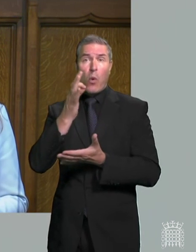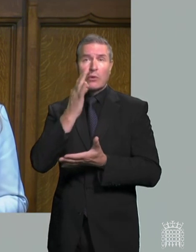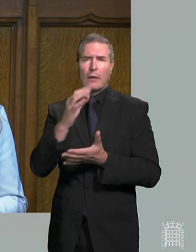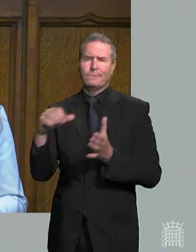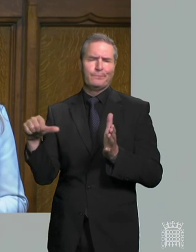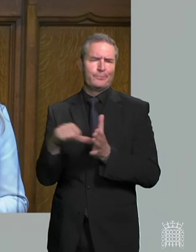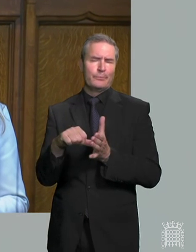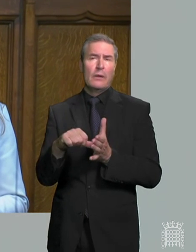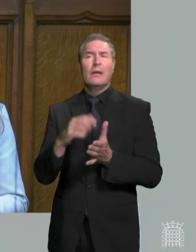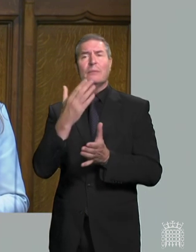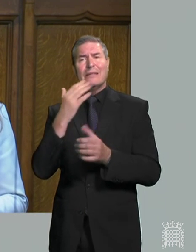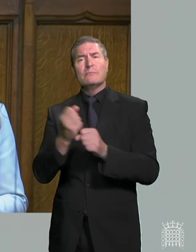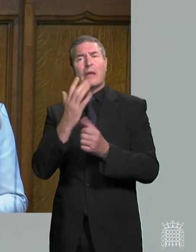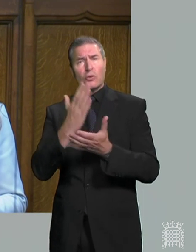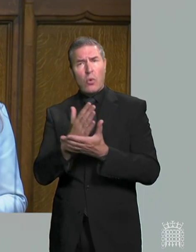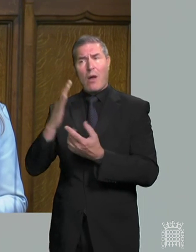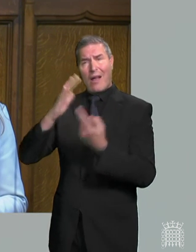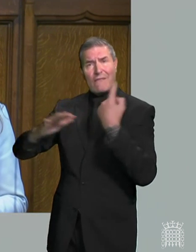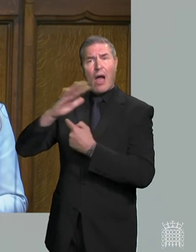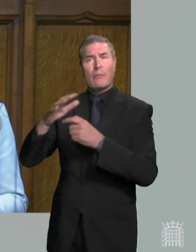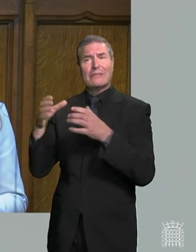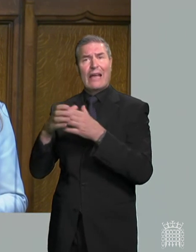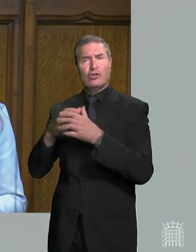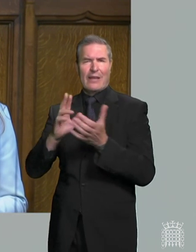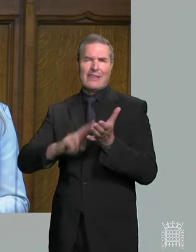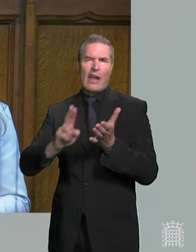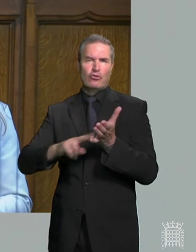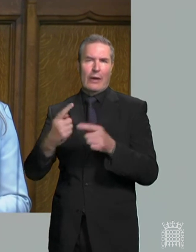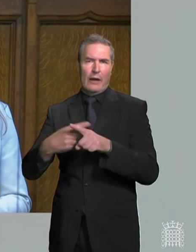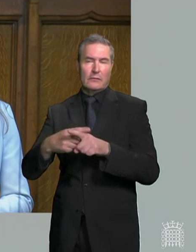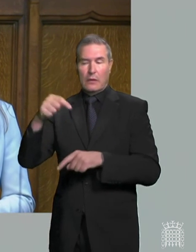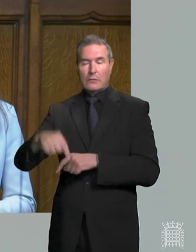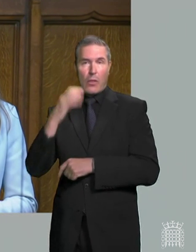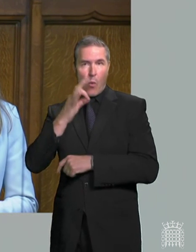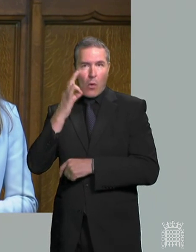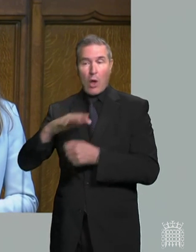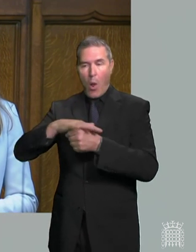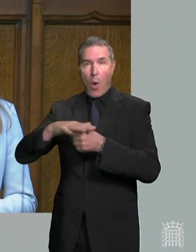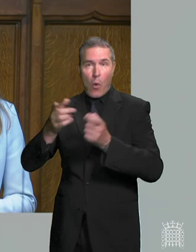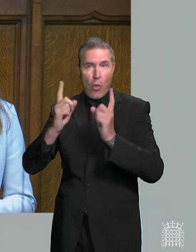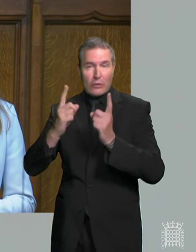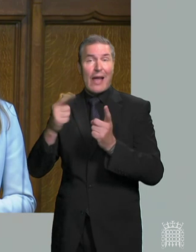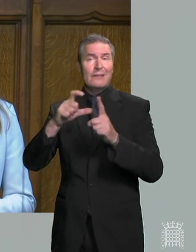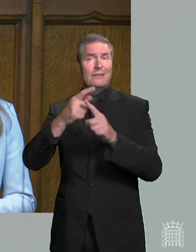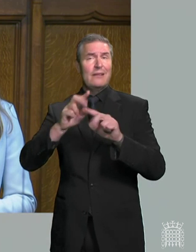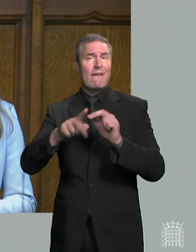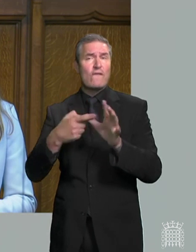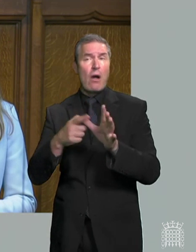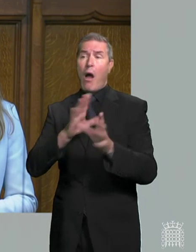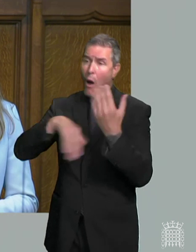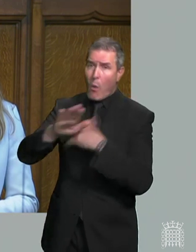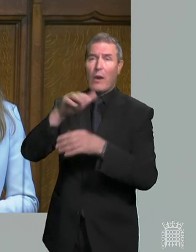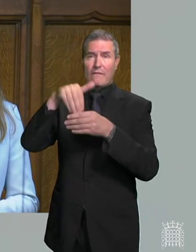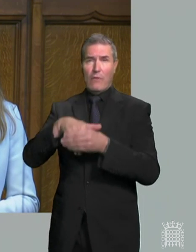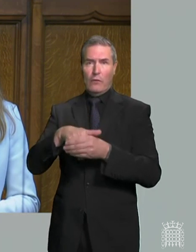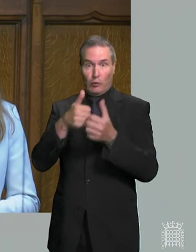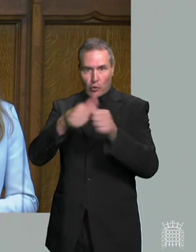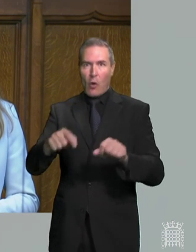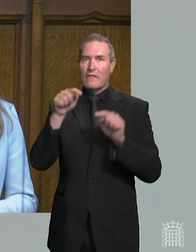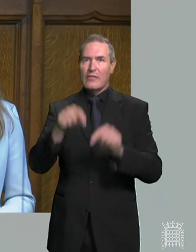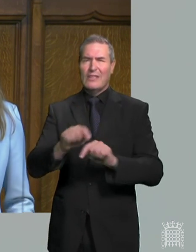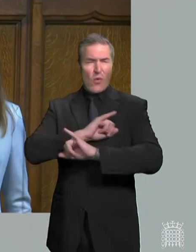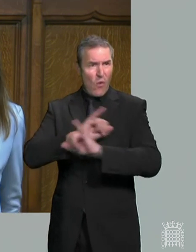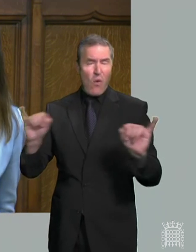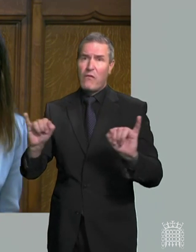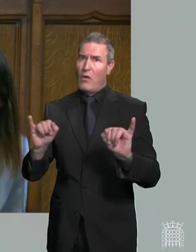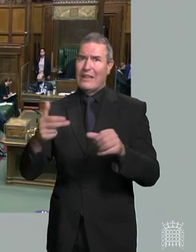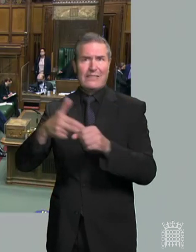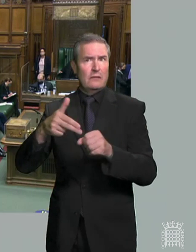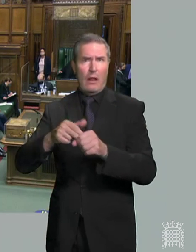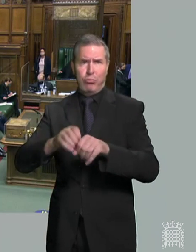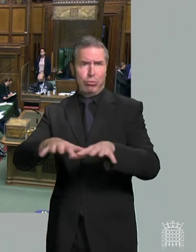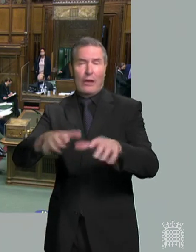Please will my right honourable Friend ensure that the Environment Agency, Natural England, Southern Water, local authorities and the Department for Environment, Food and Rural Affairs are all involved in solving this environmental catastrophe together?